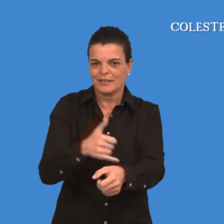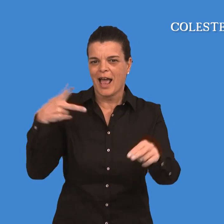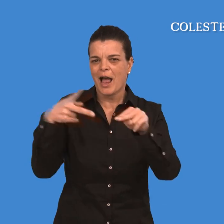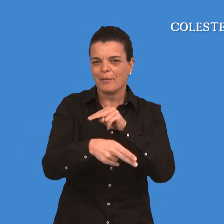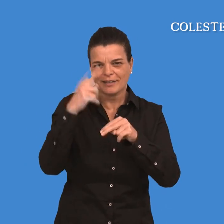evitar